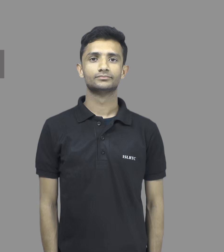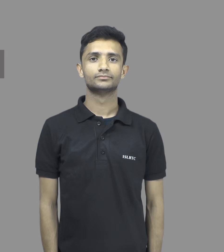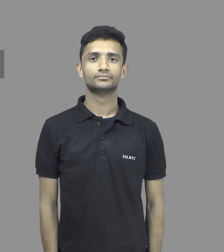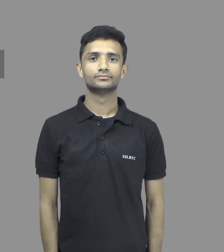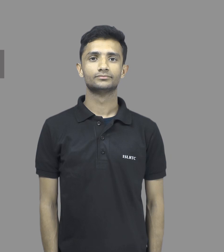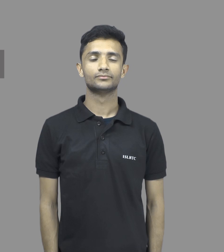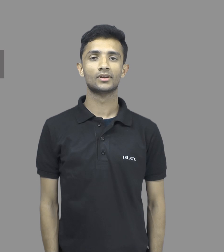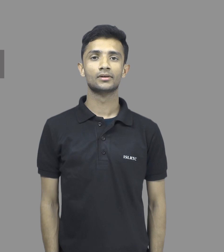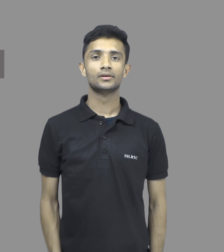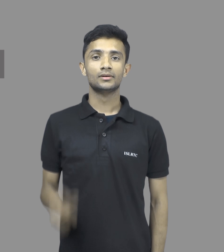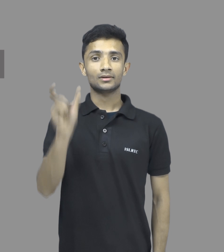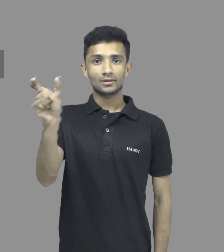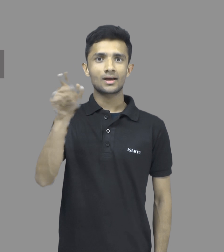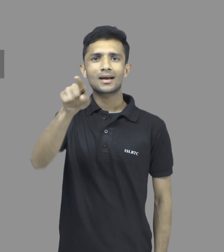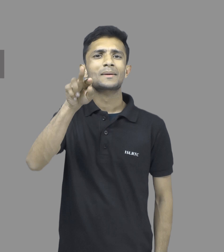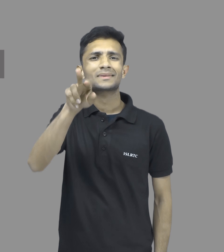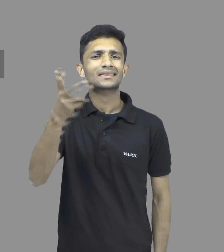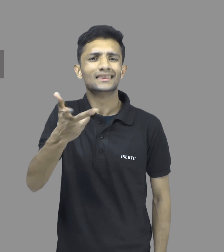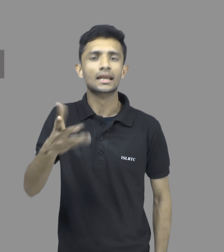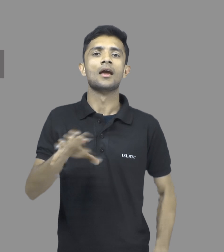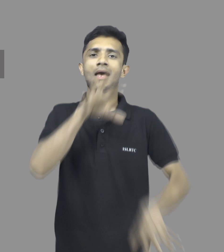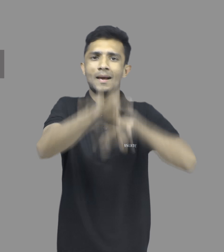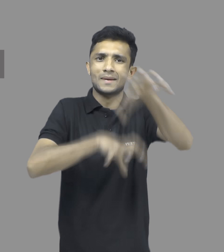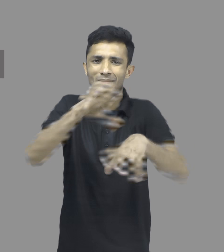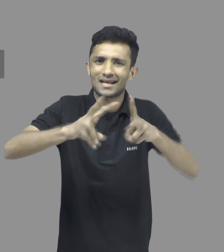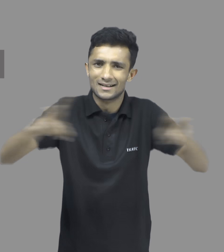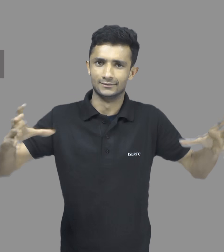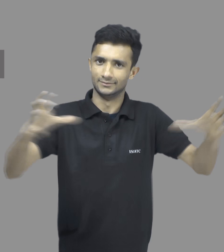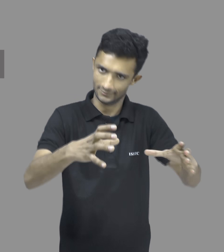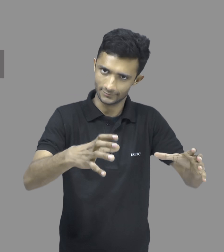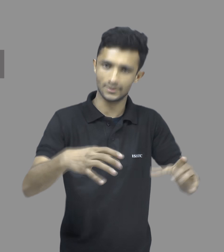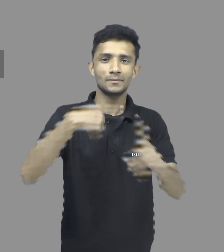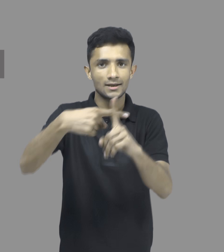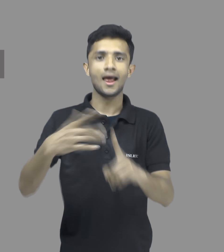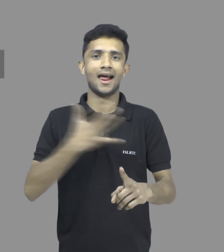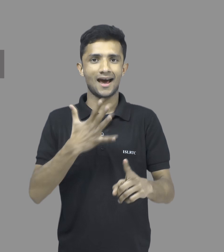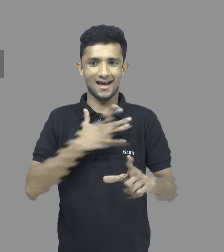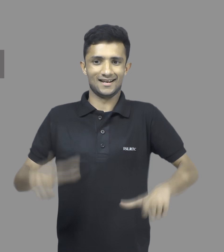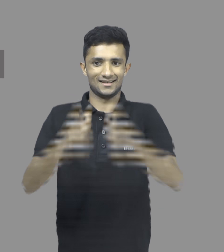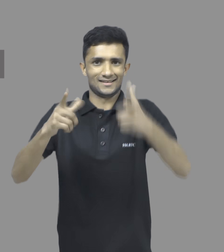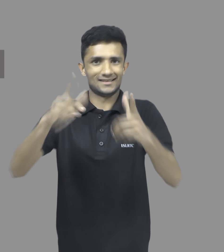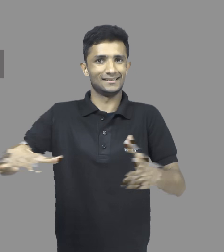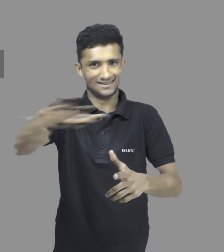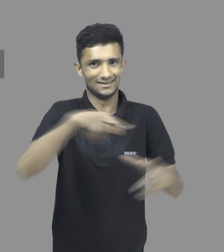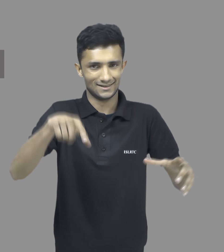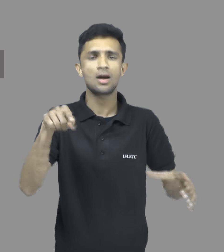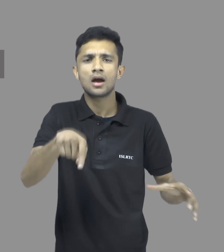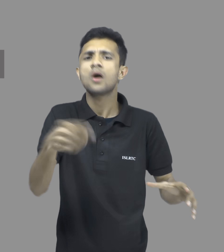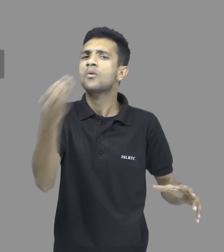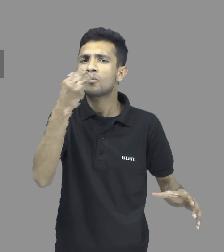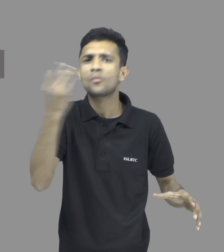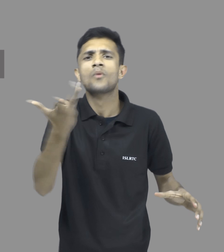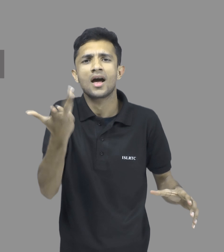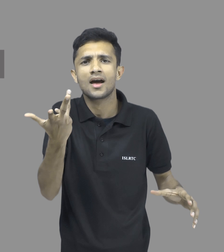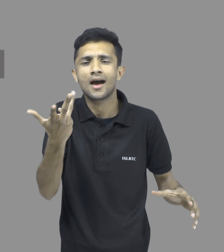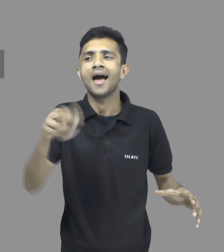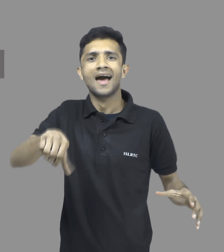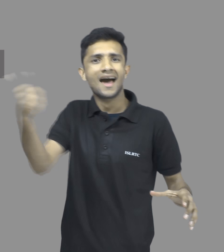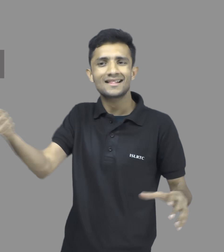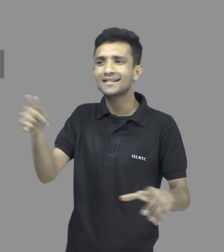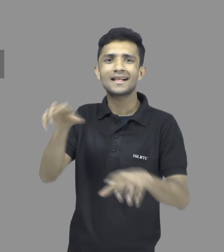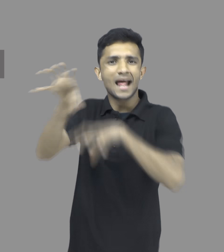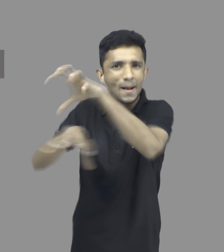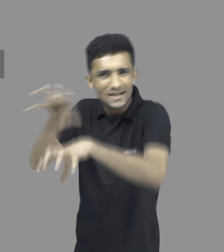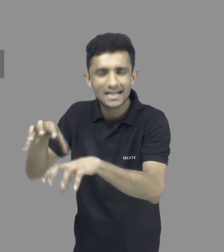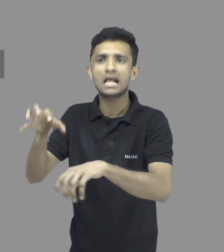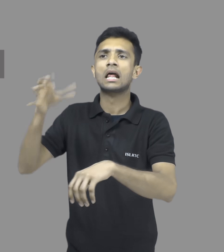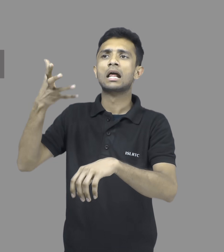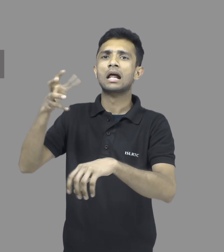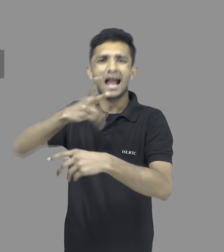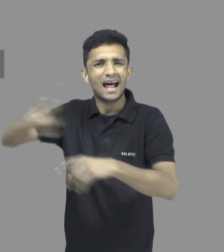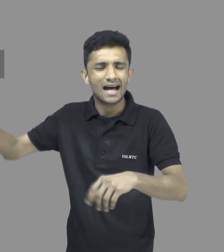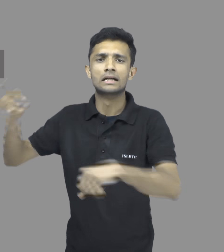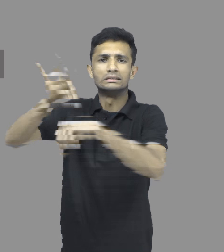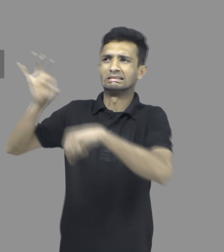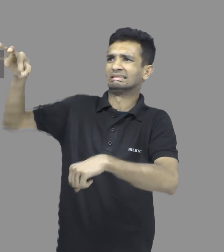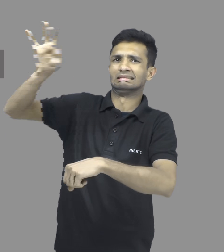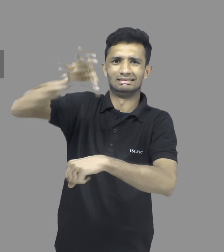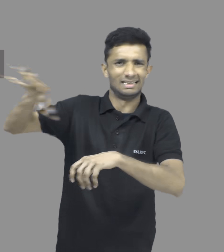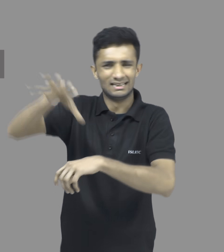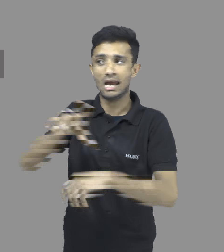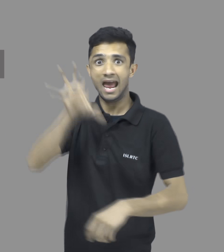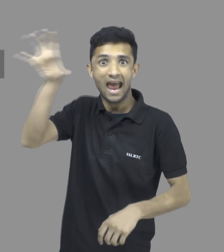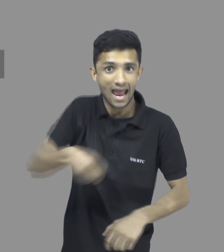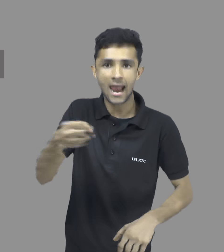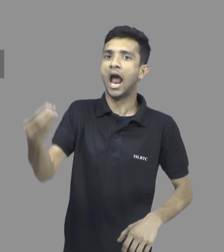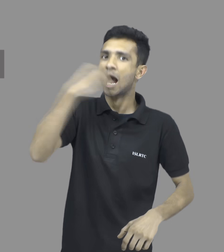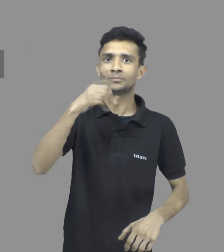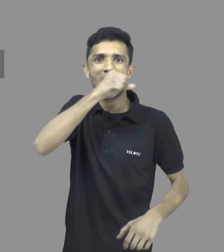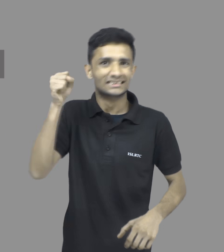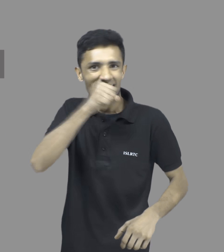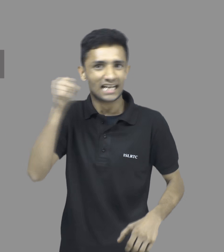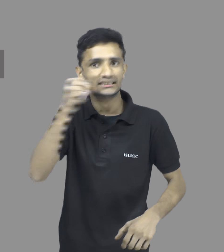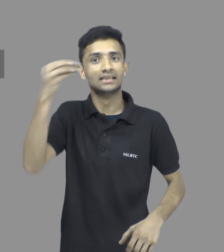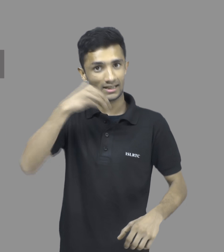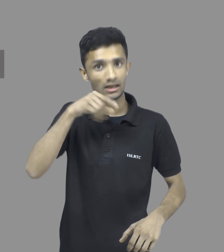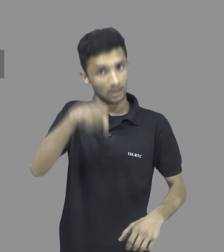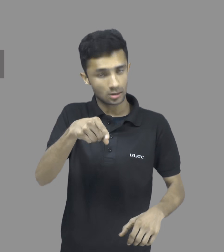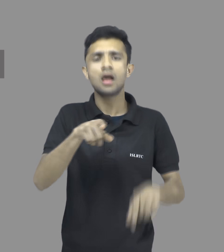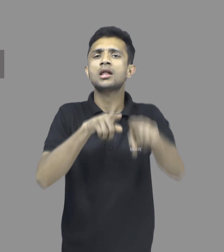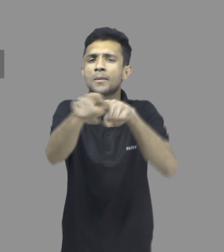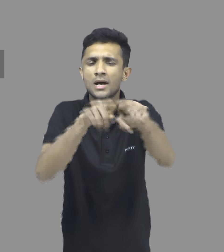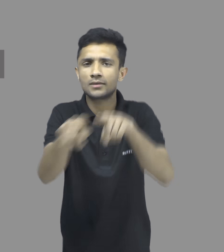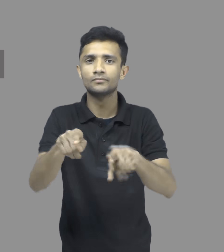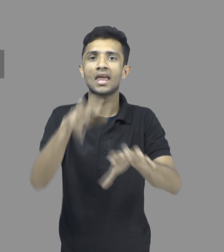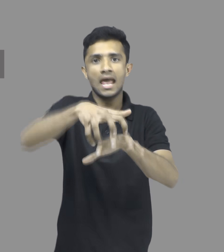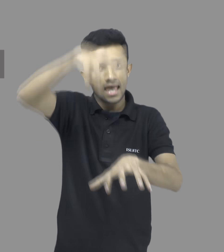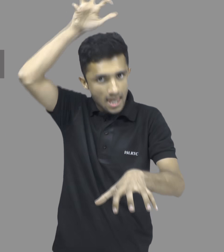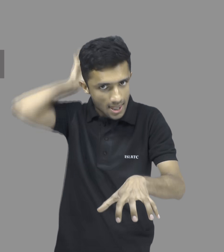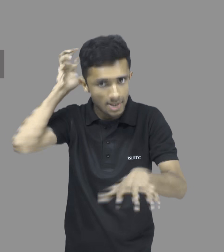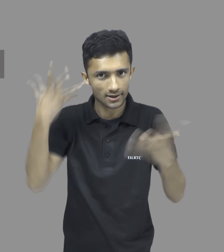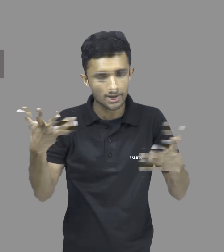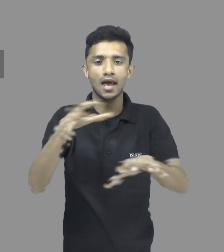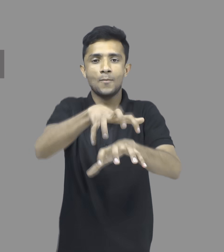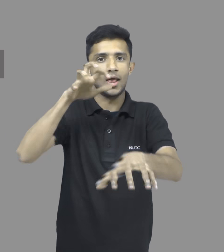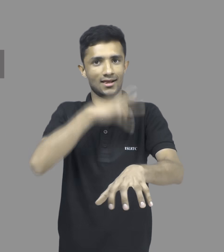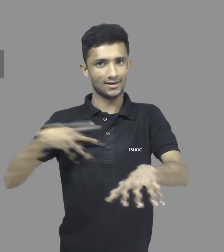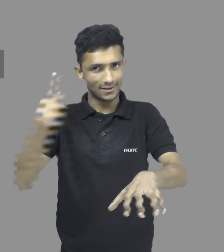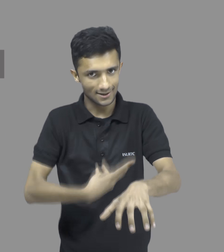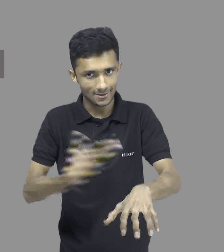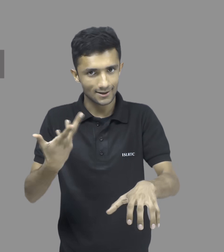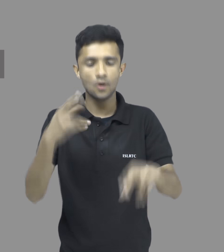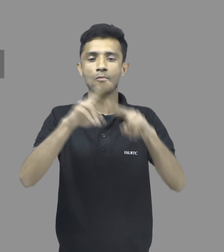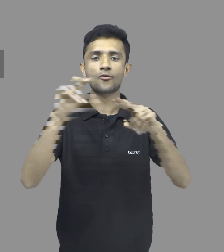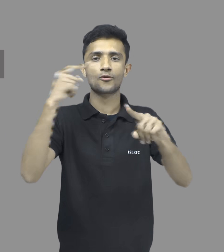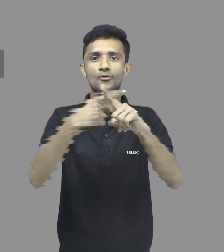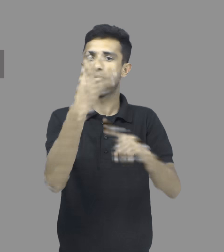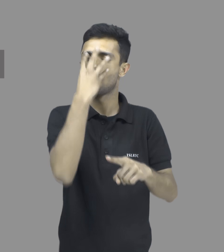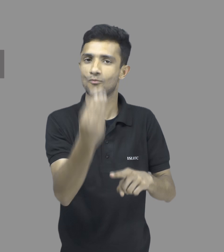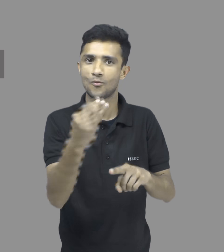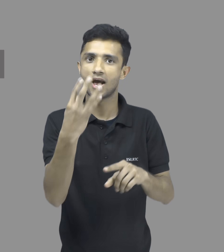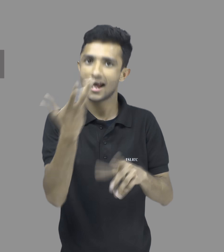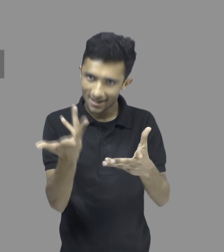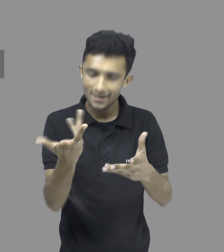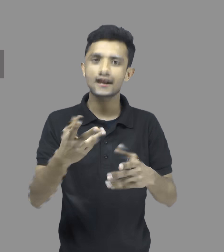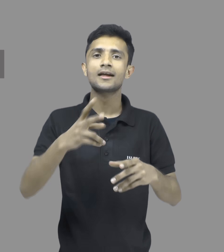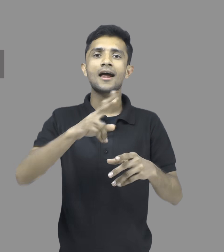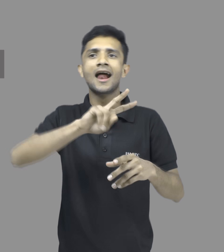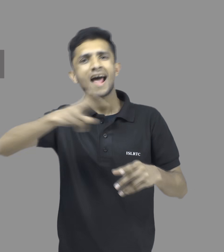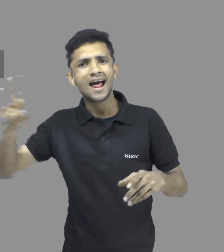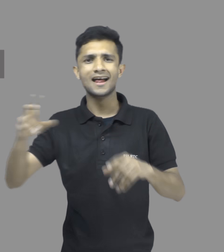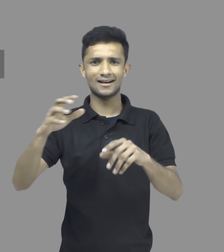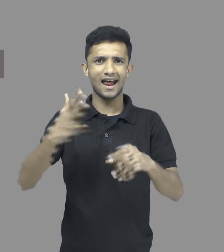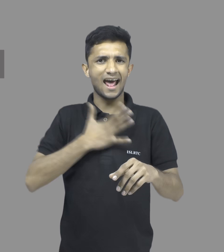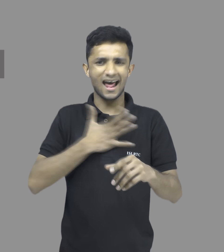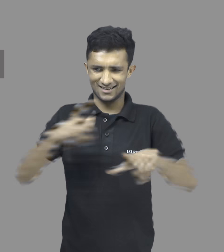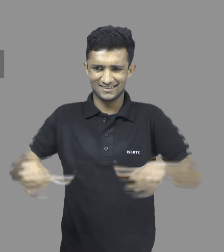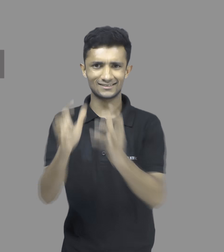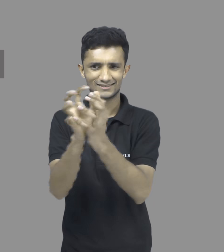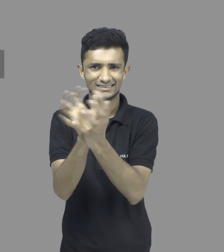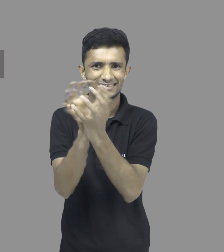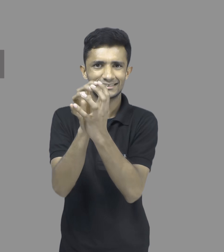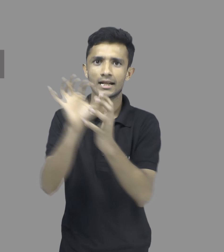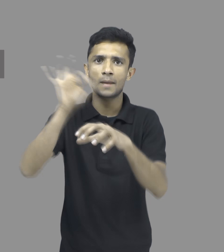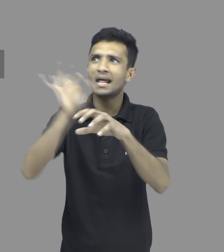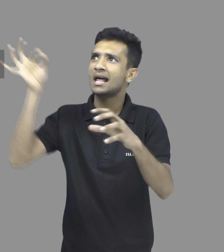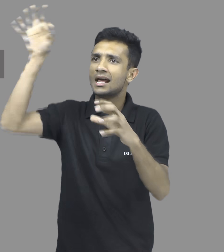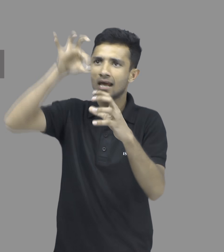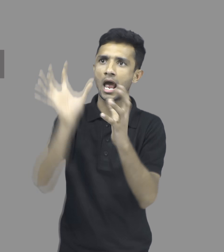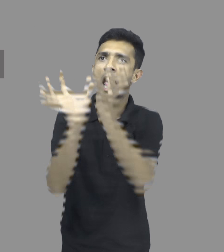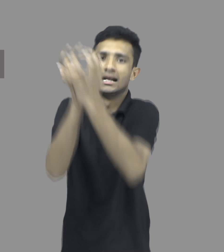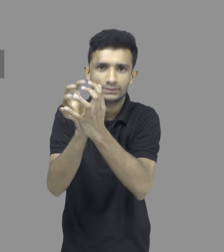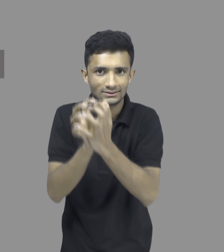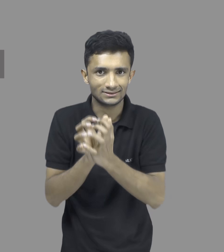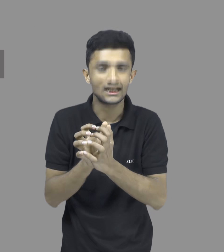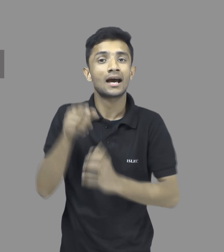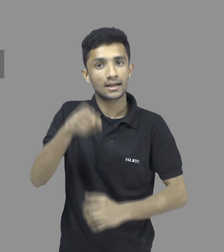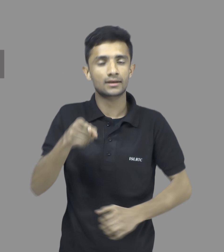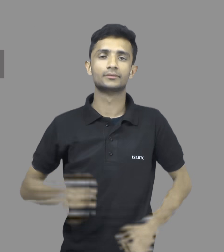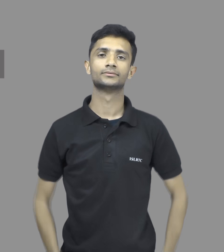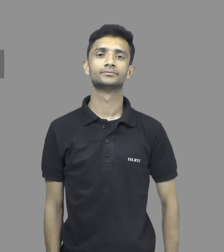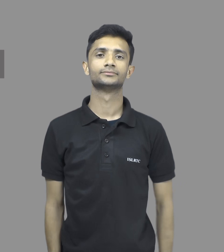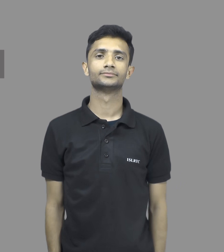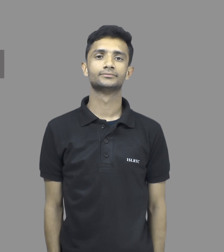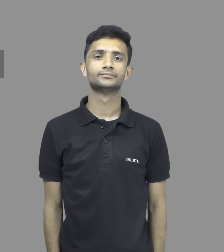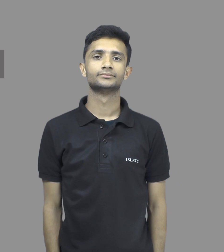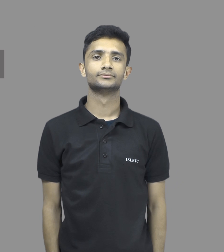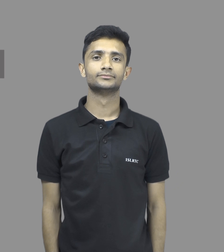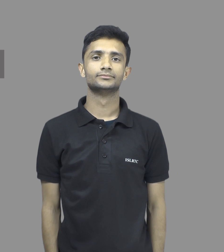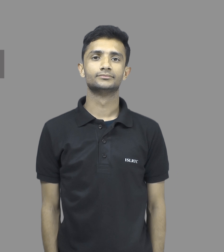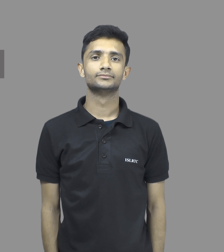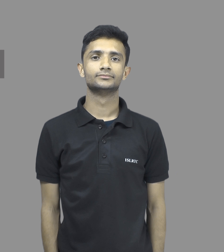Carnivores